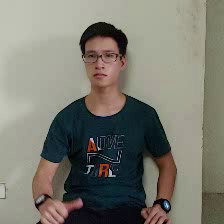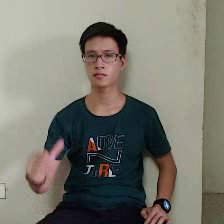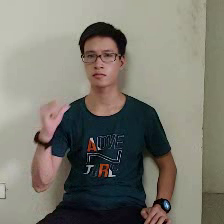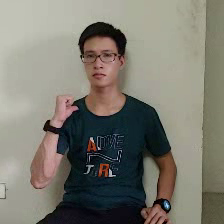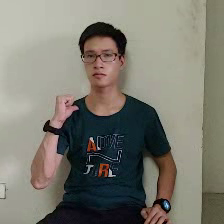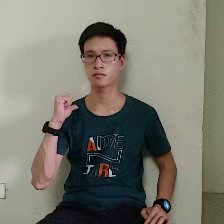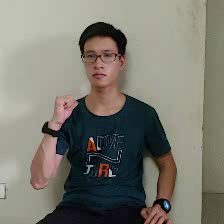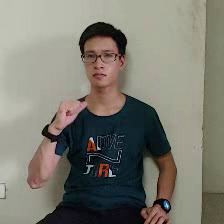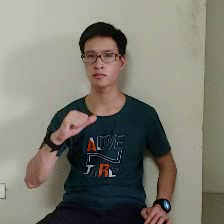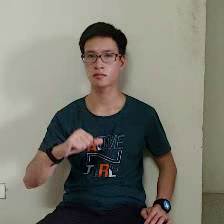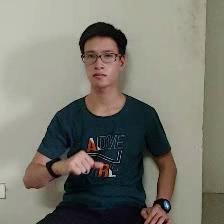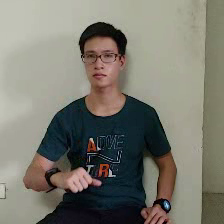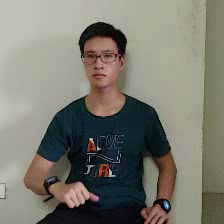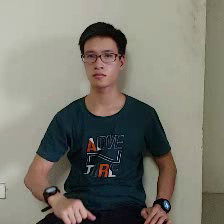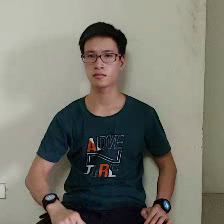Nghỉ ngơi